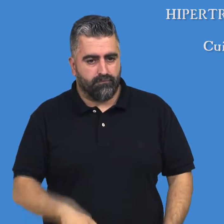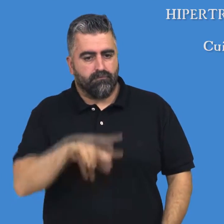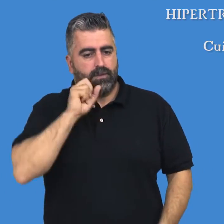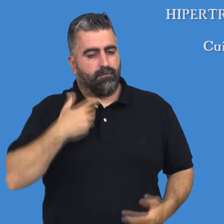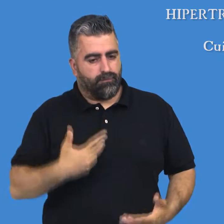respirar